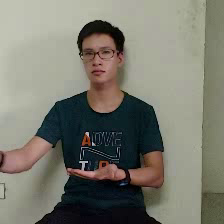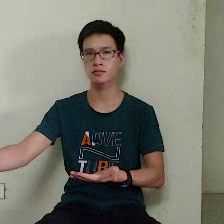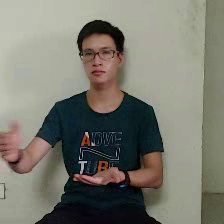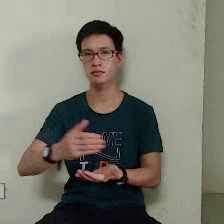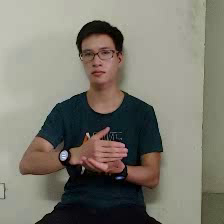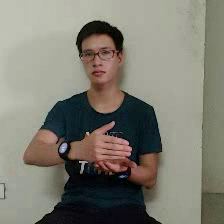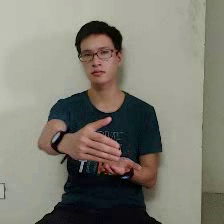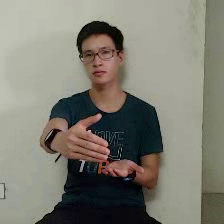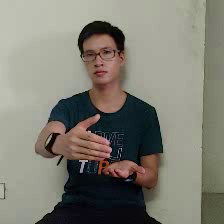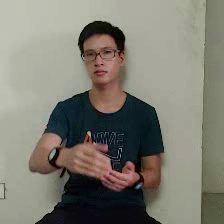San sẻ